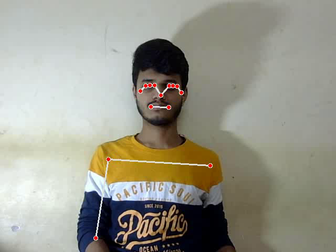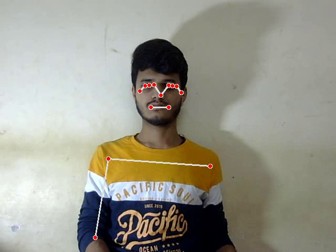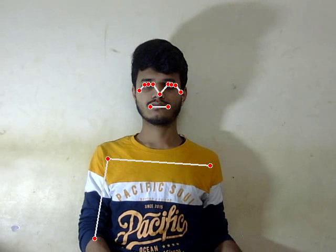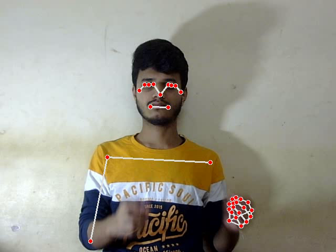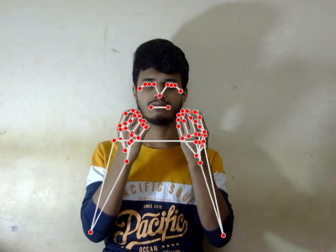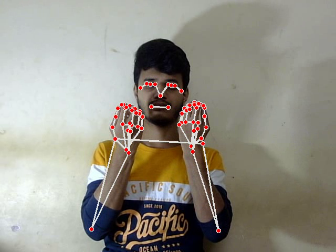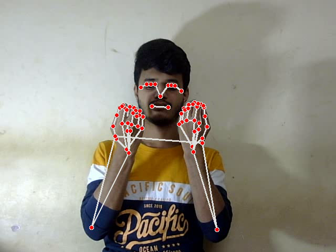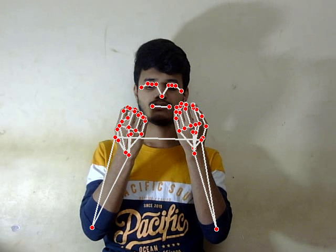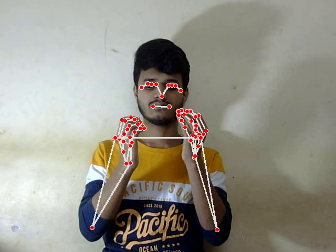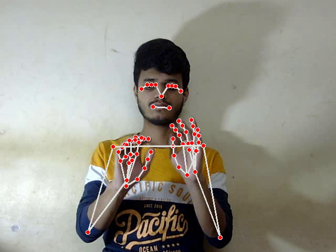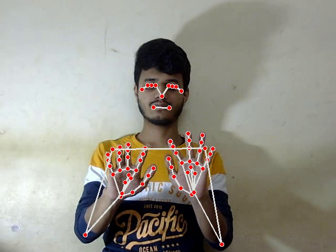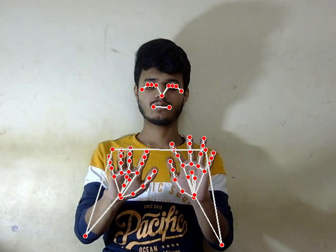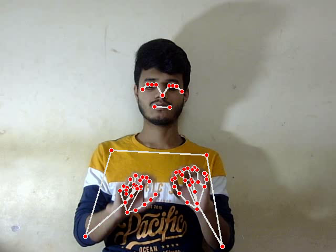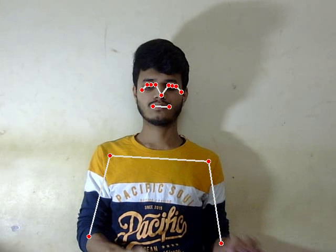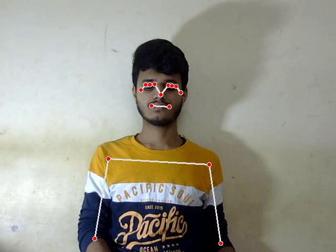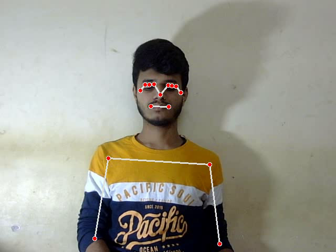finish